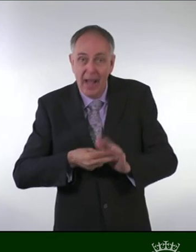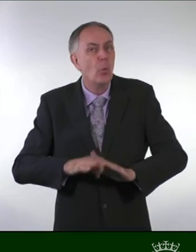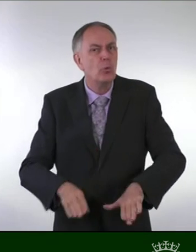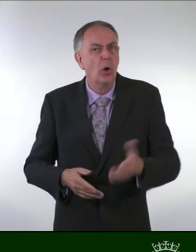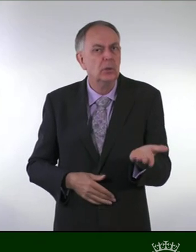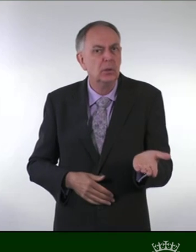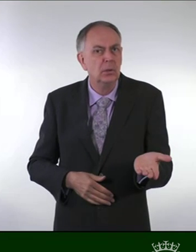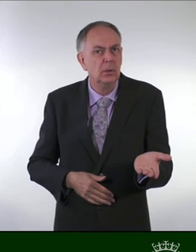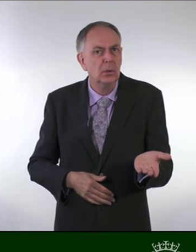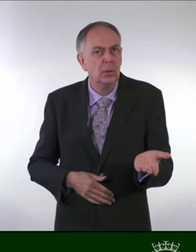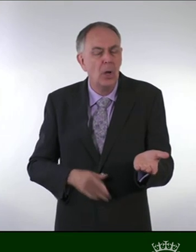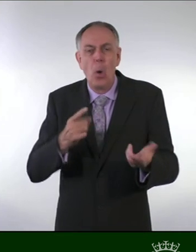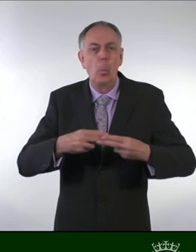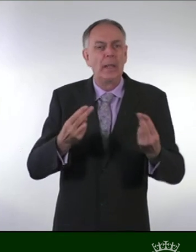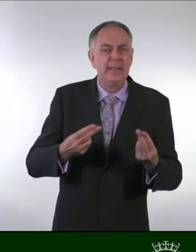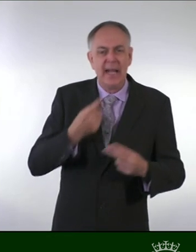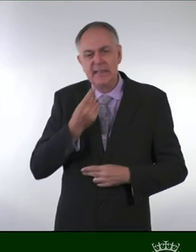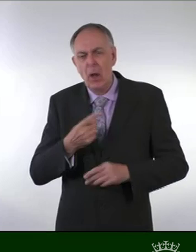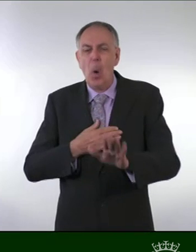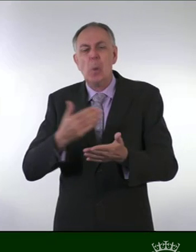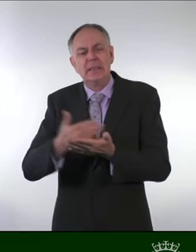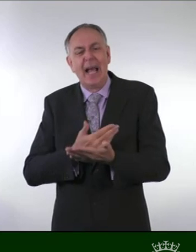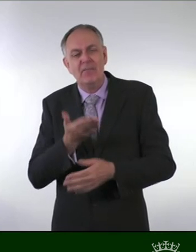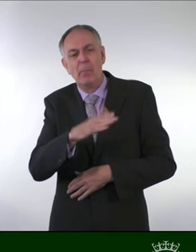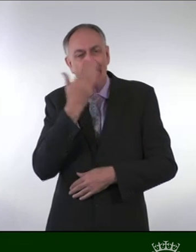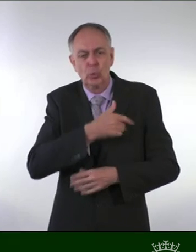One day he says it is safe to go back to school.